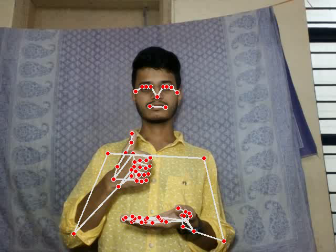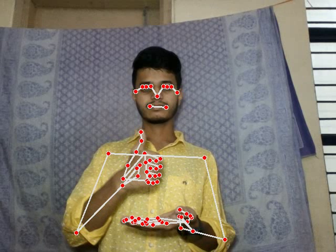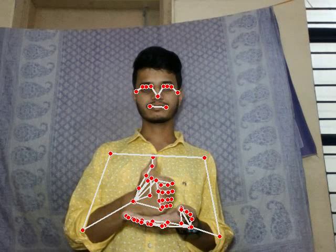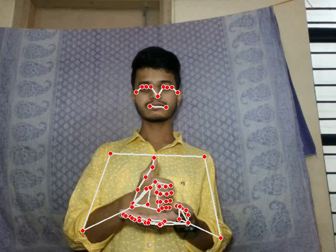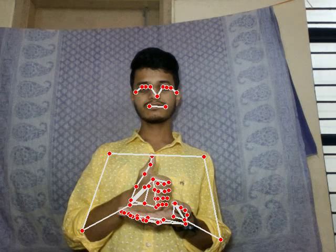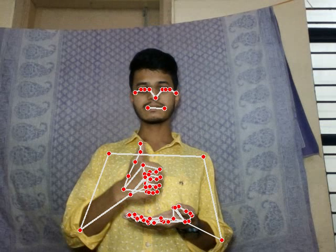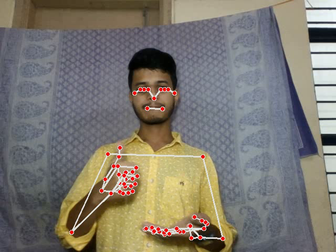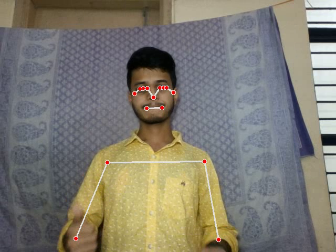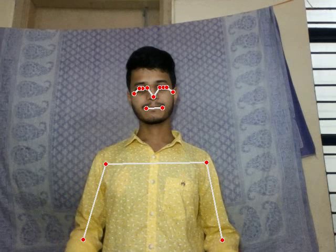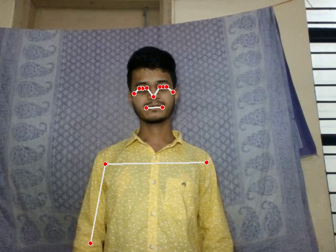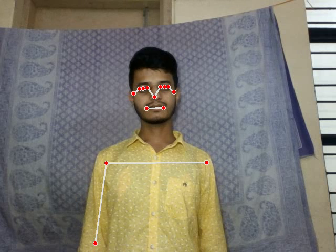help